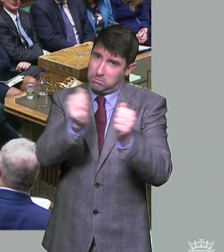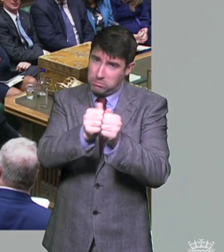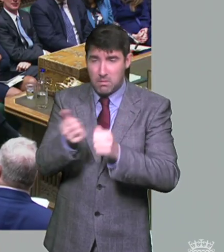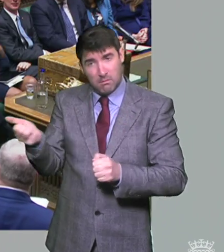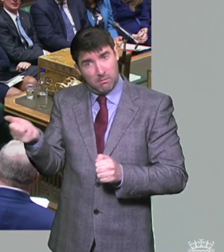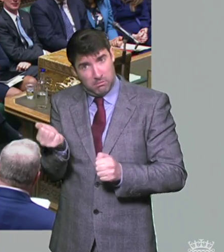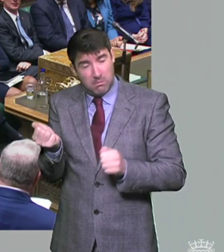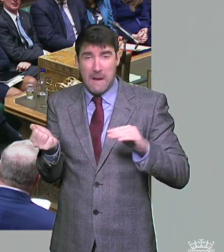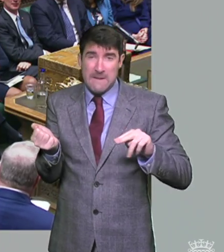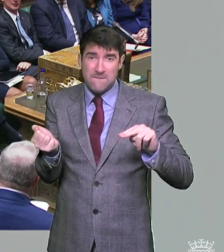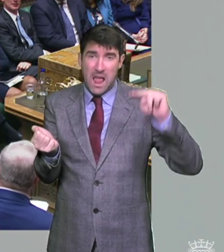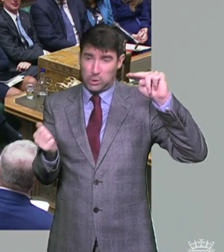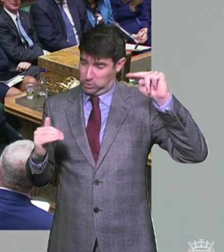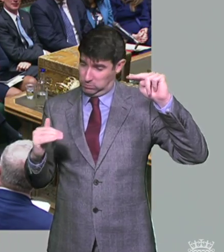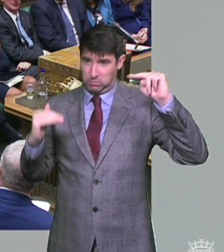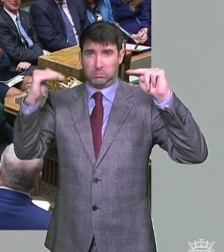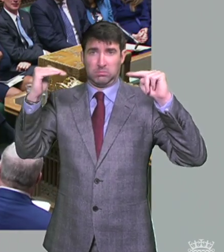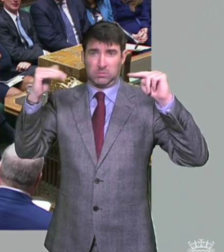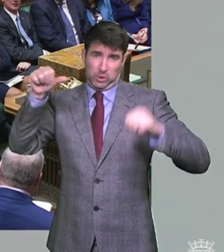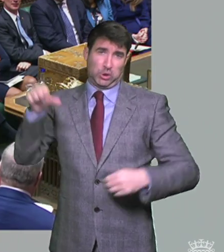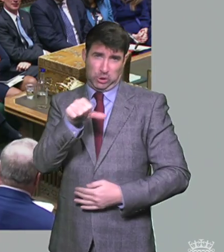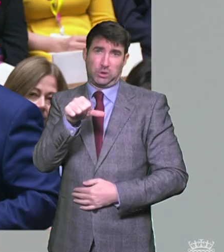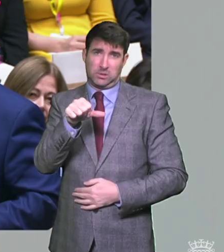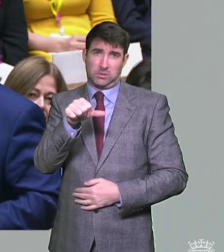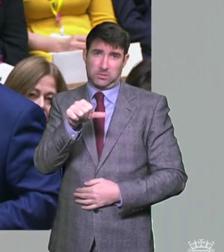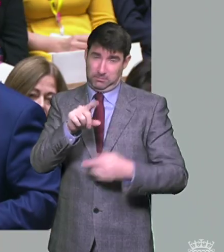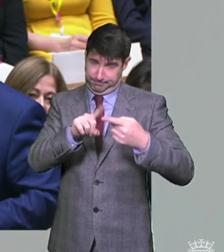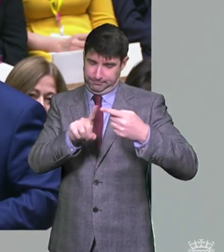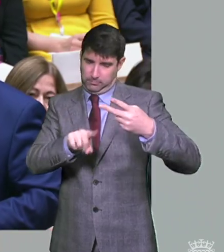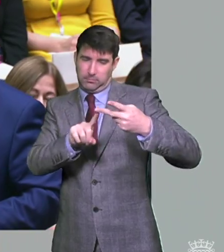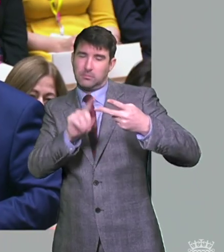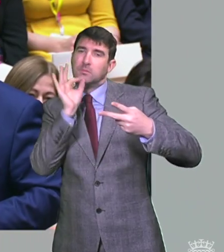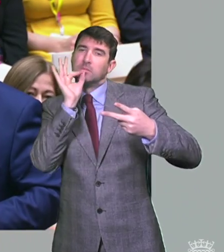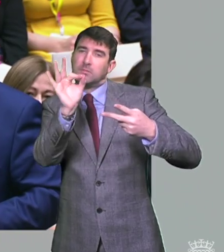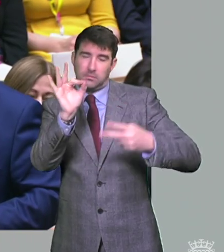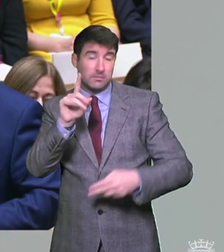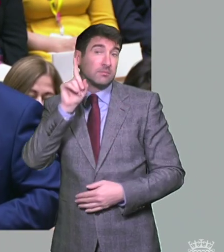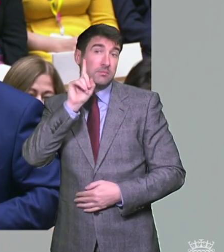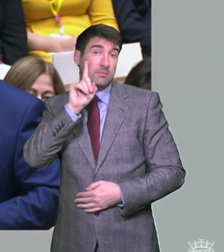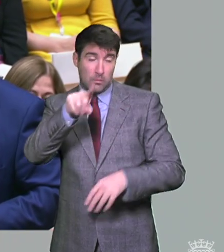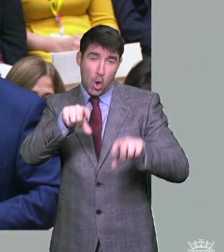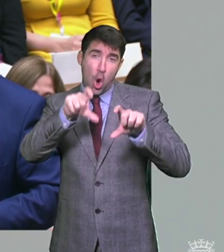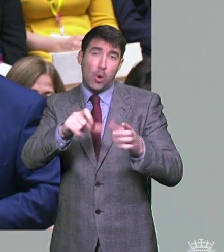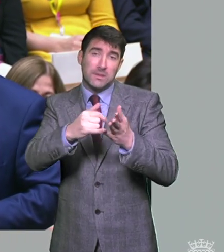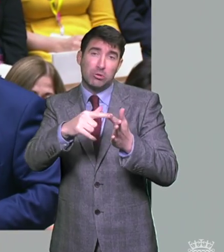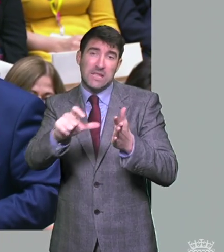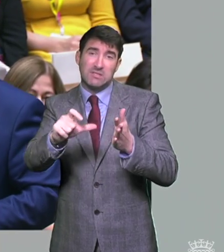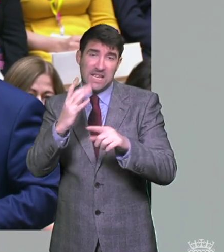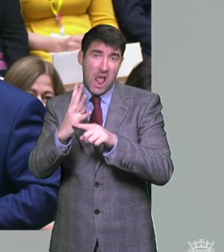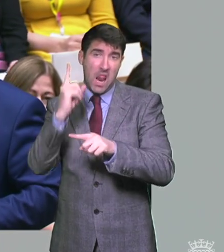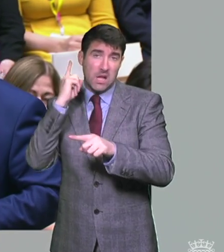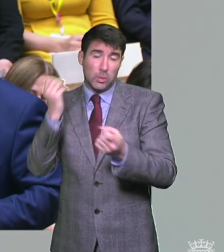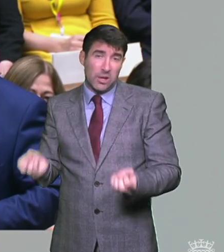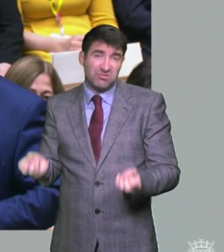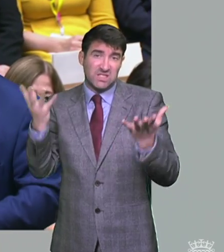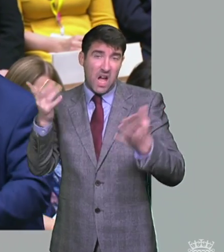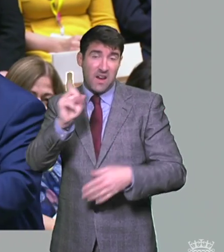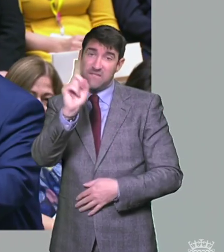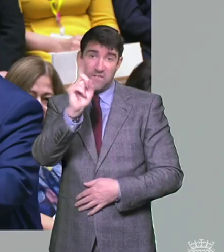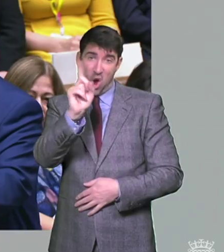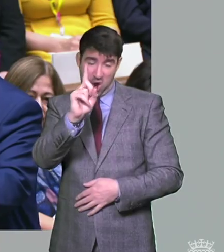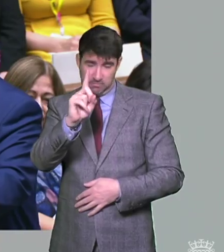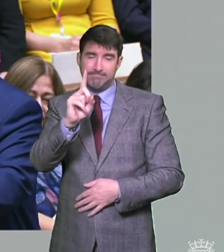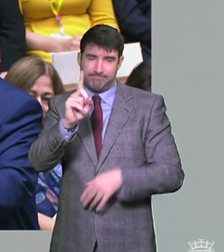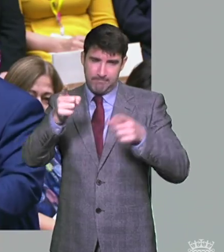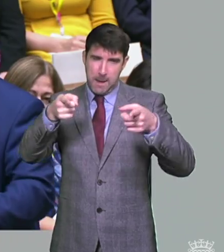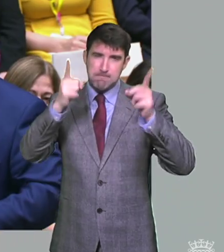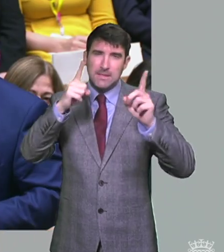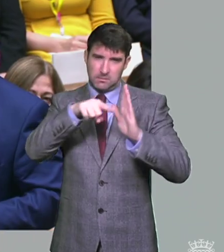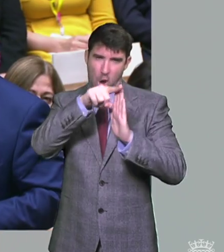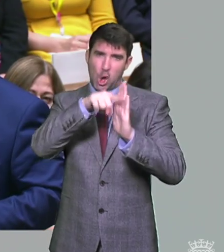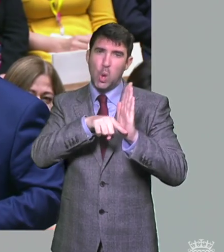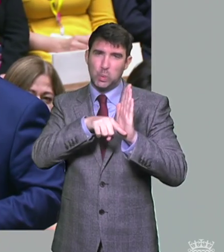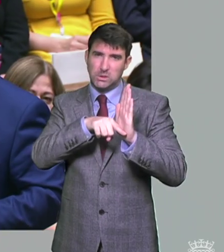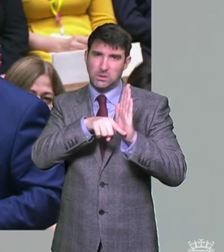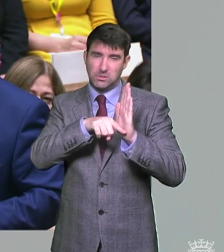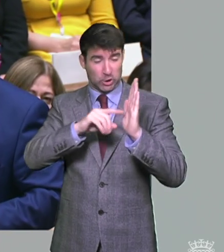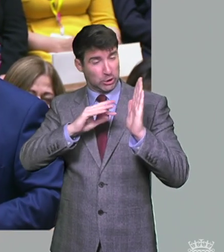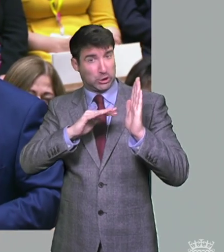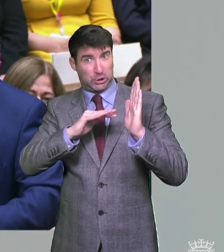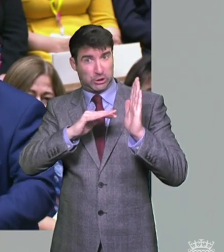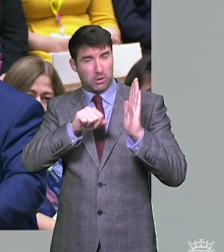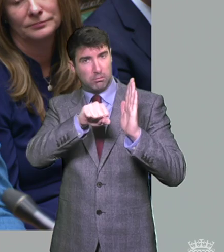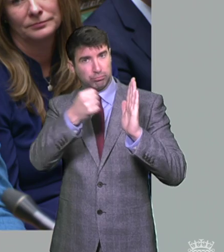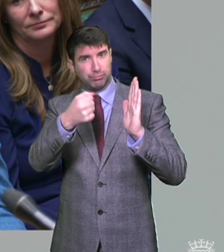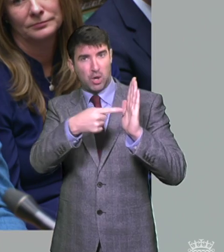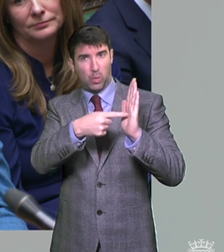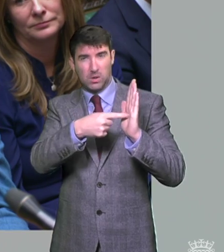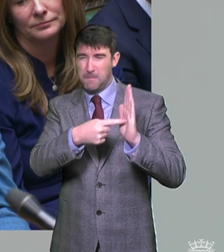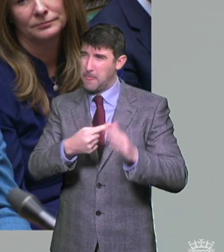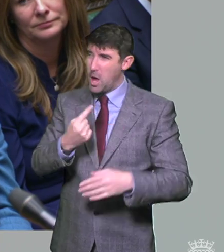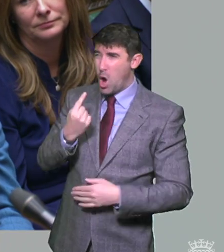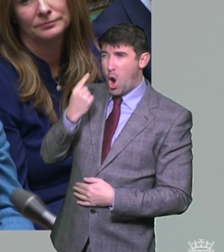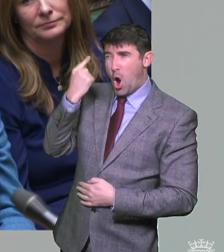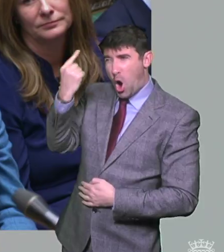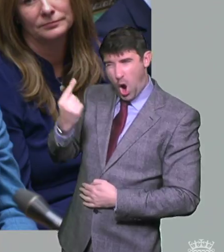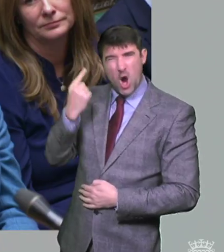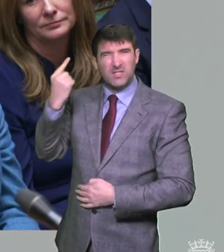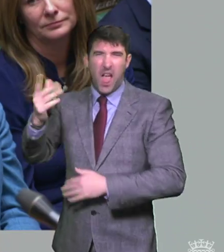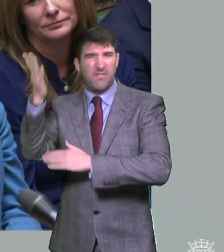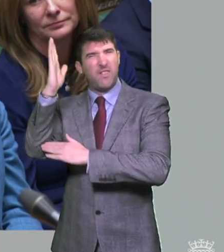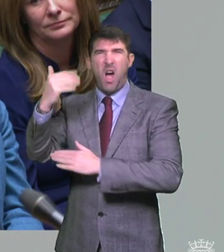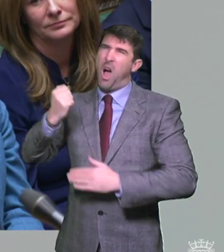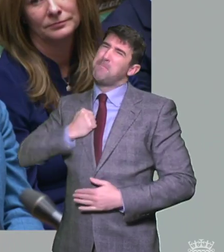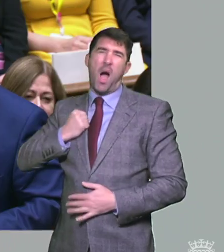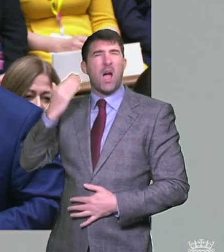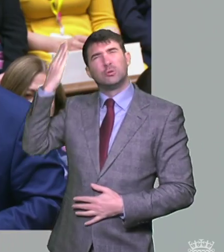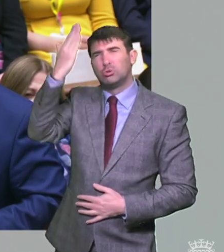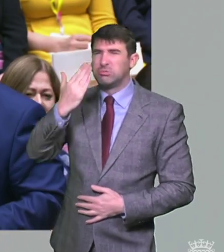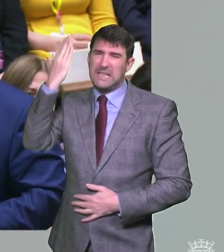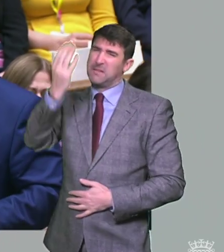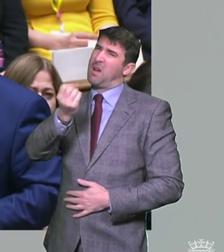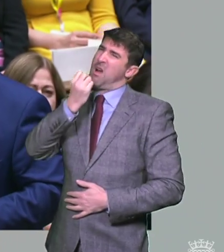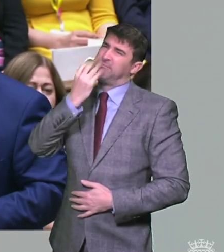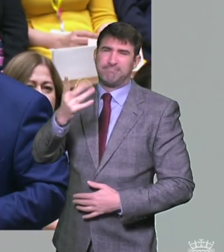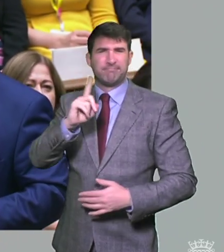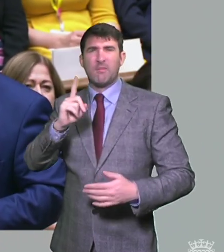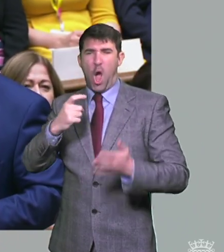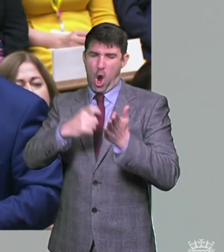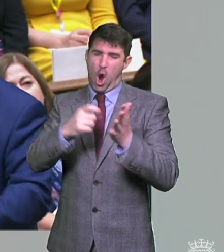Speaking of mistakes, yesterday the Prime Minister appointed a Home Secretary who was forced to resign only last week for breaching the ministerial code and who boasted that she dreamed of sending vulnerable asylum seekers to Rwanda.